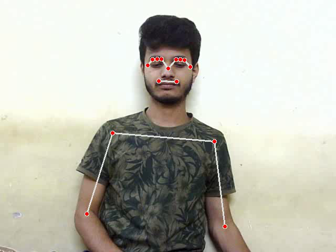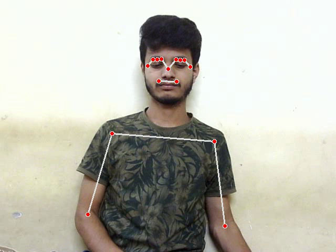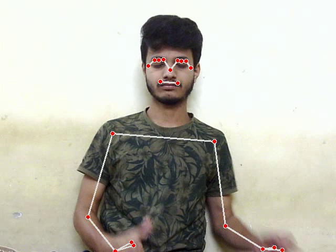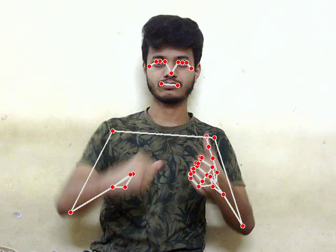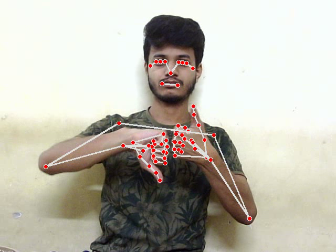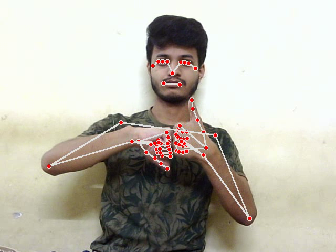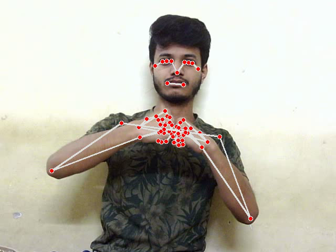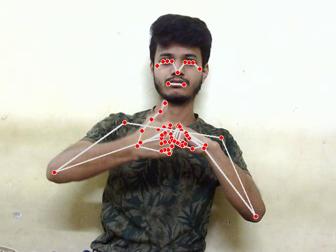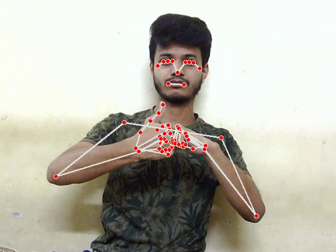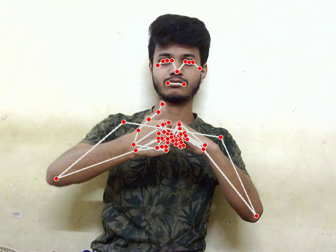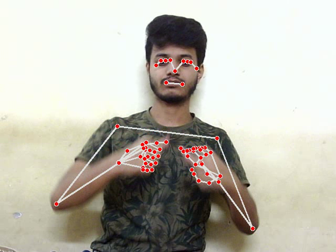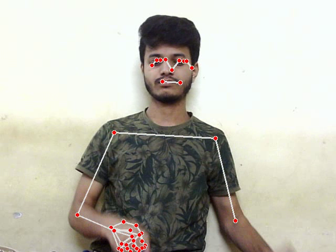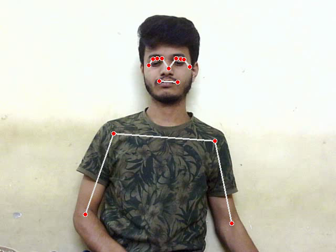how